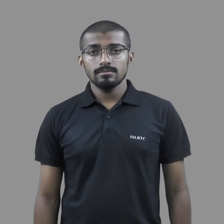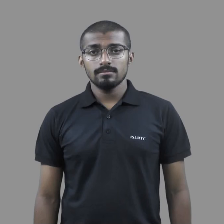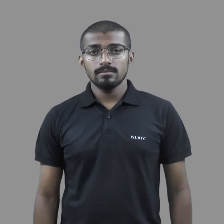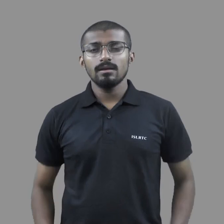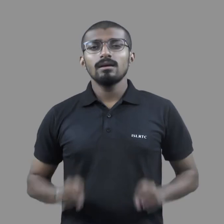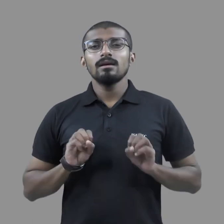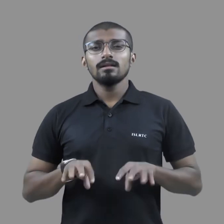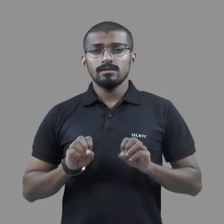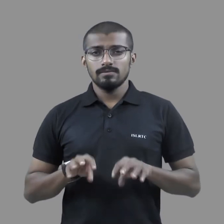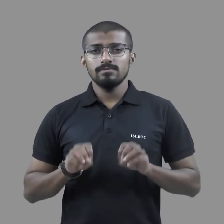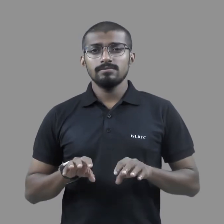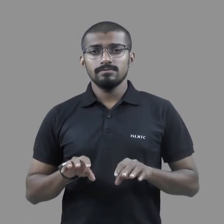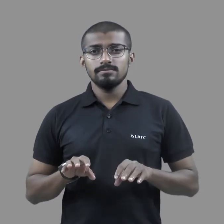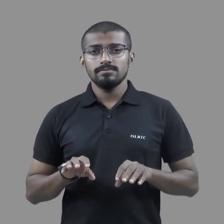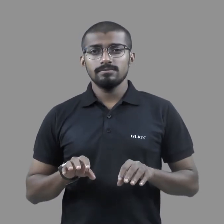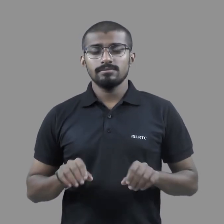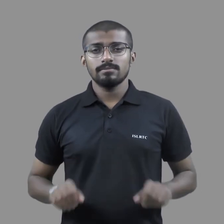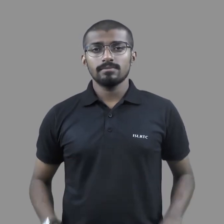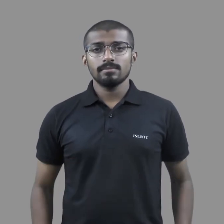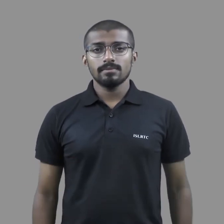Draft